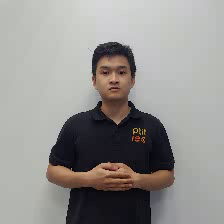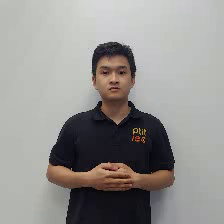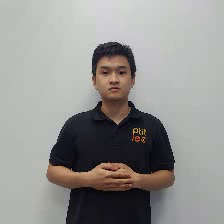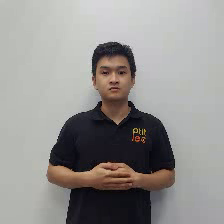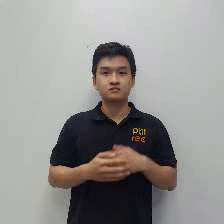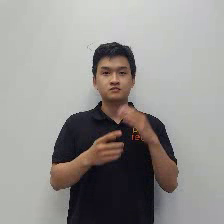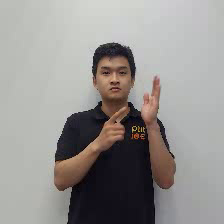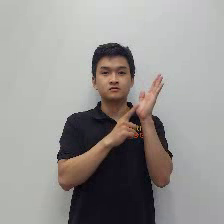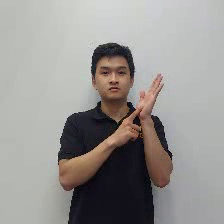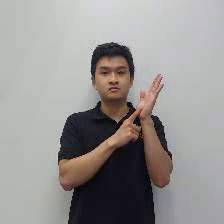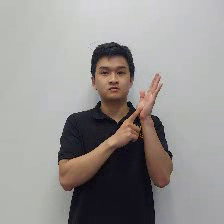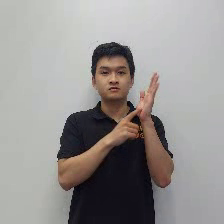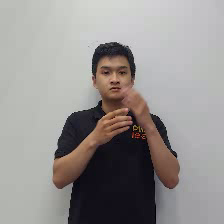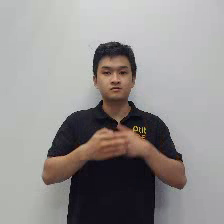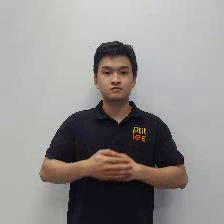Bàn tay